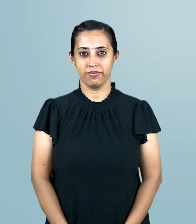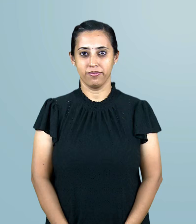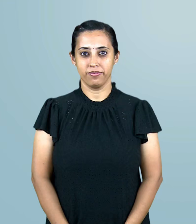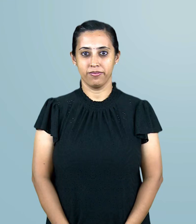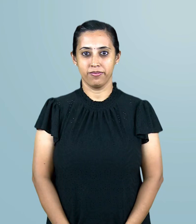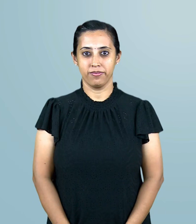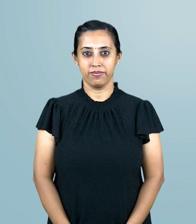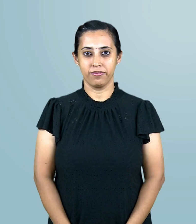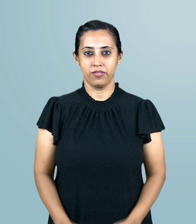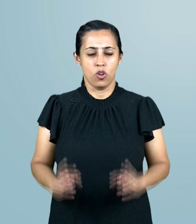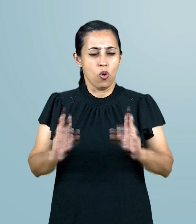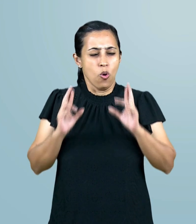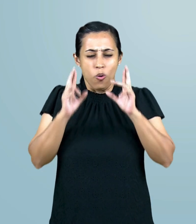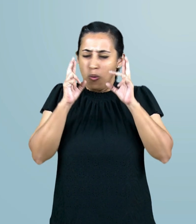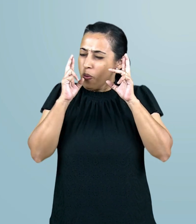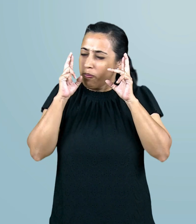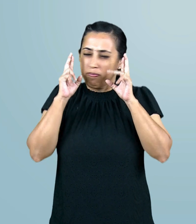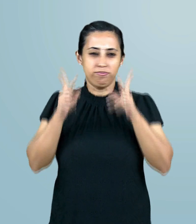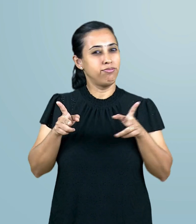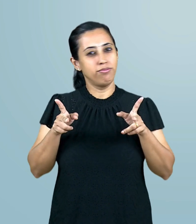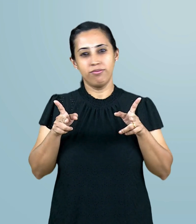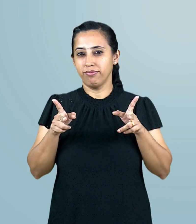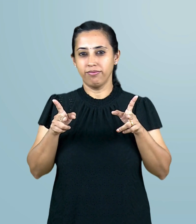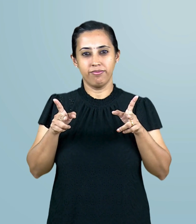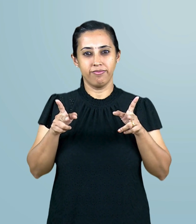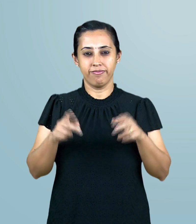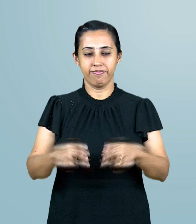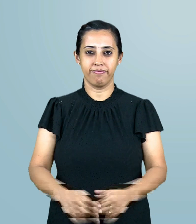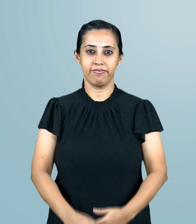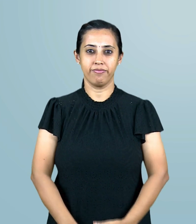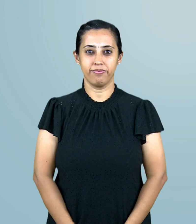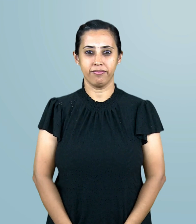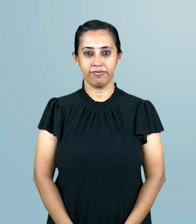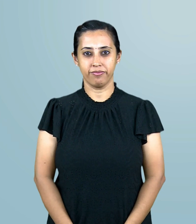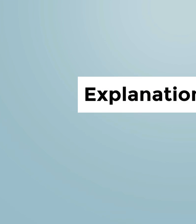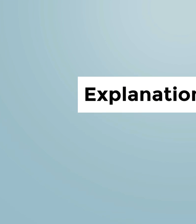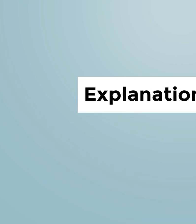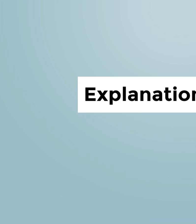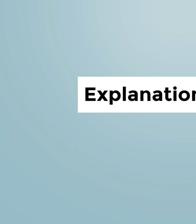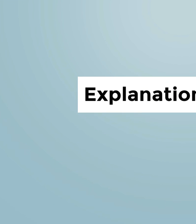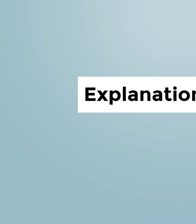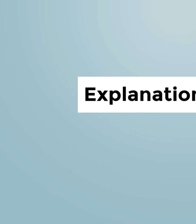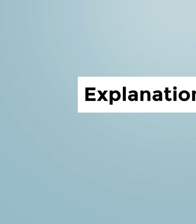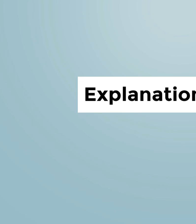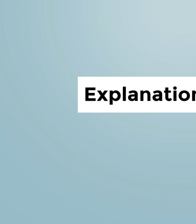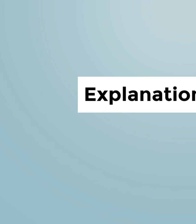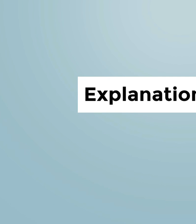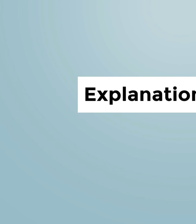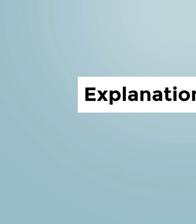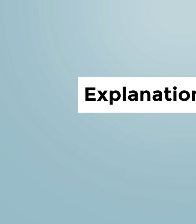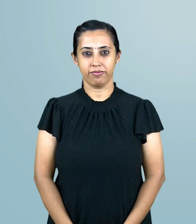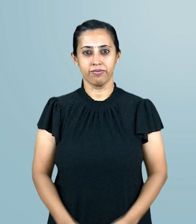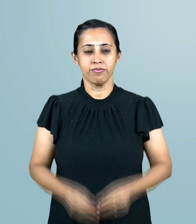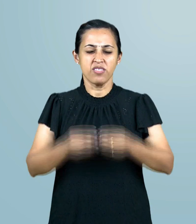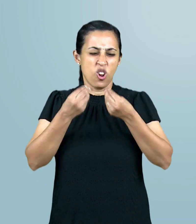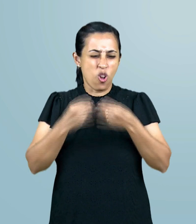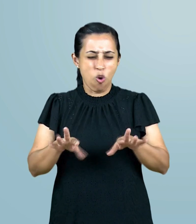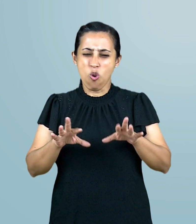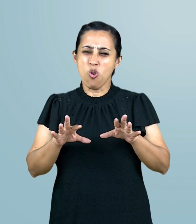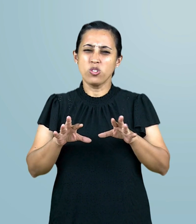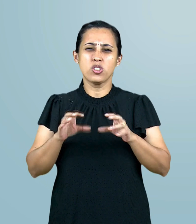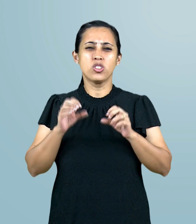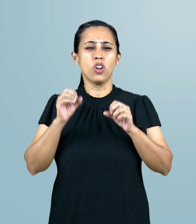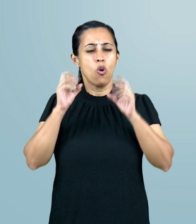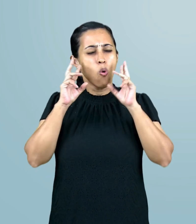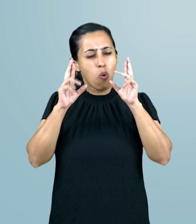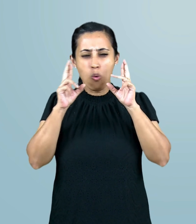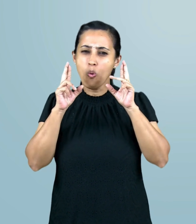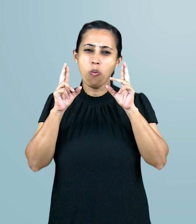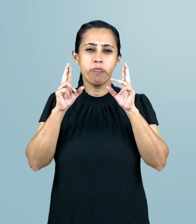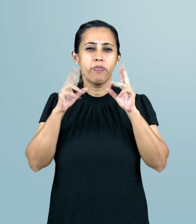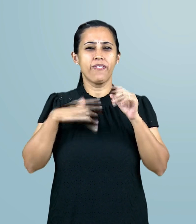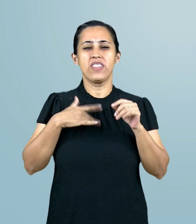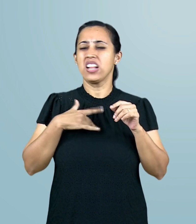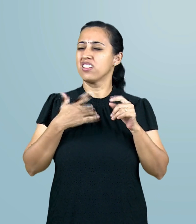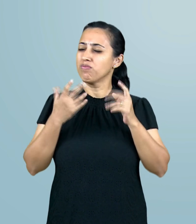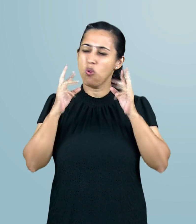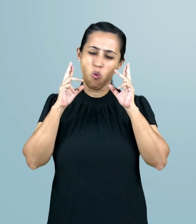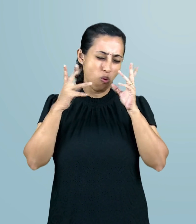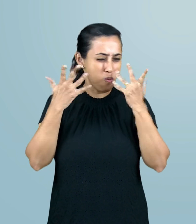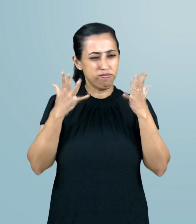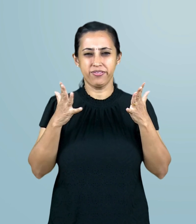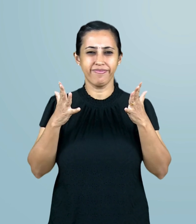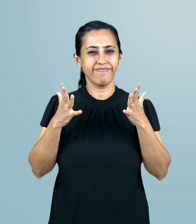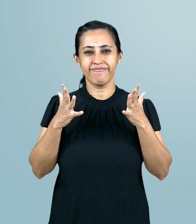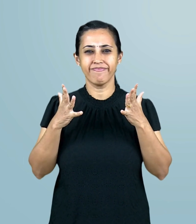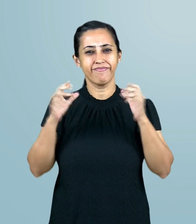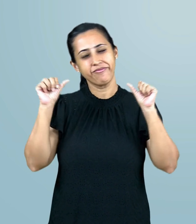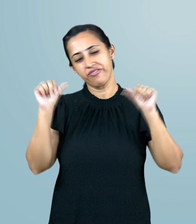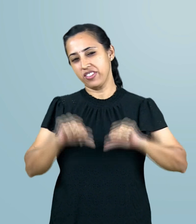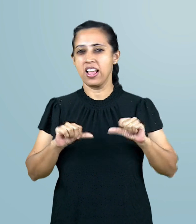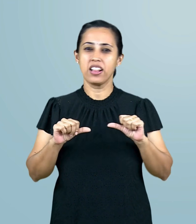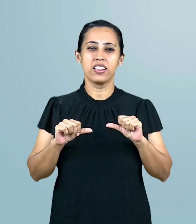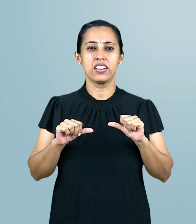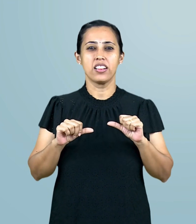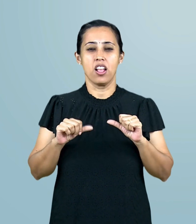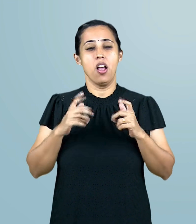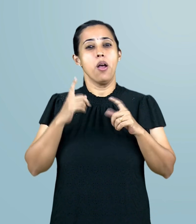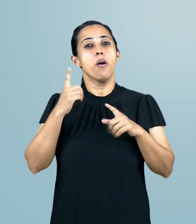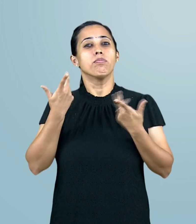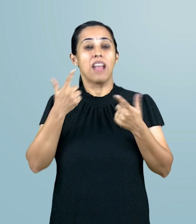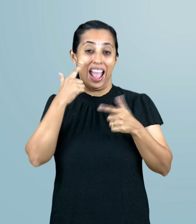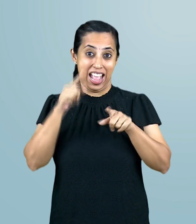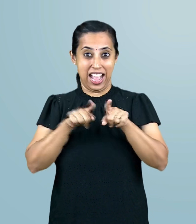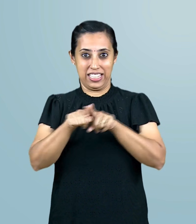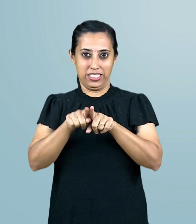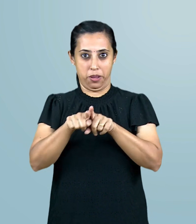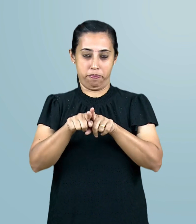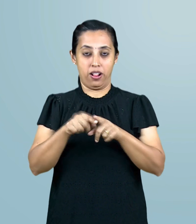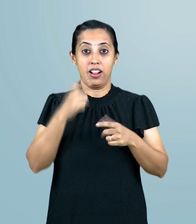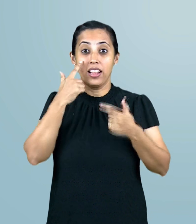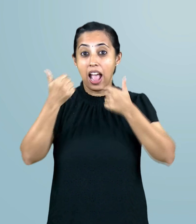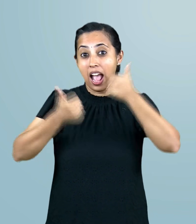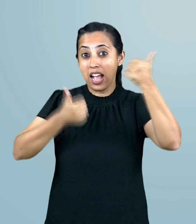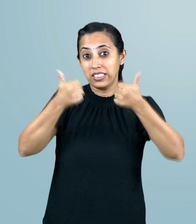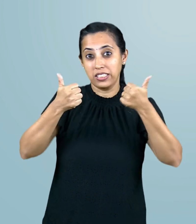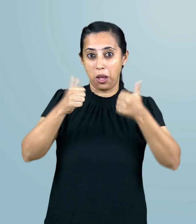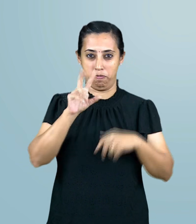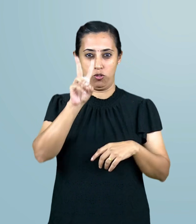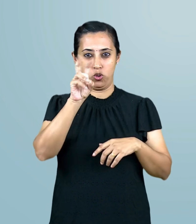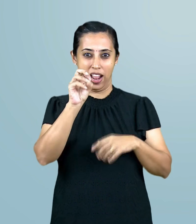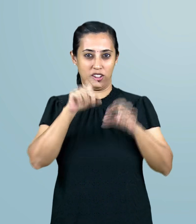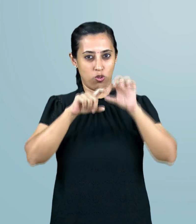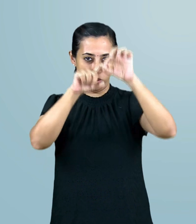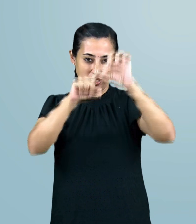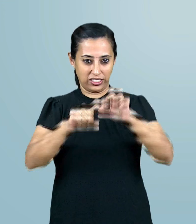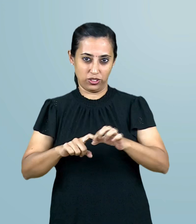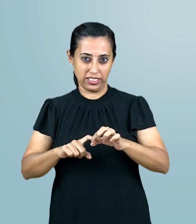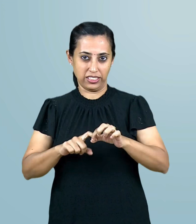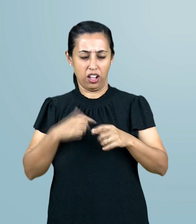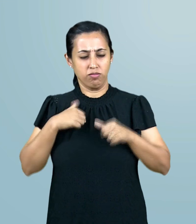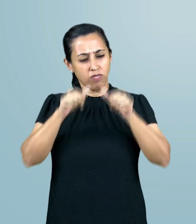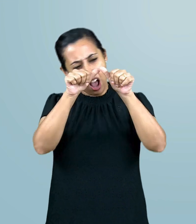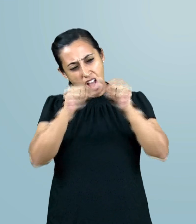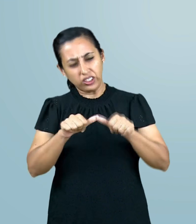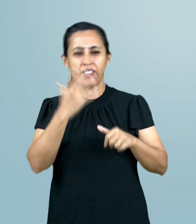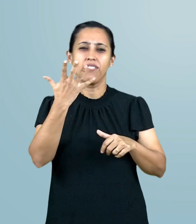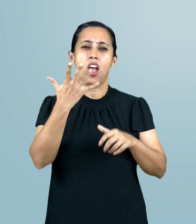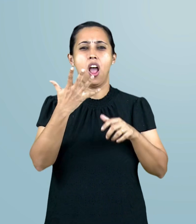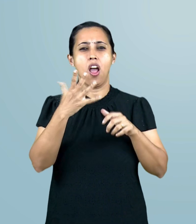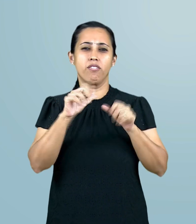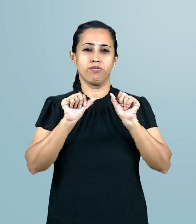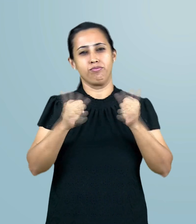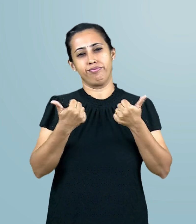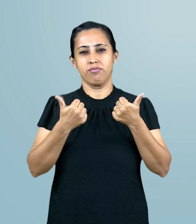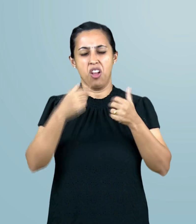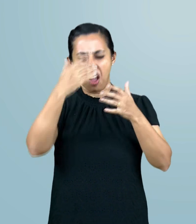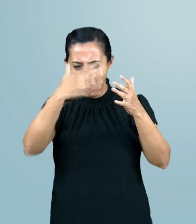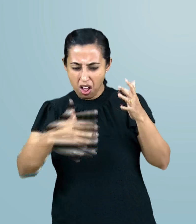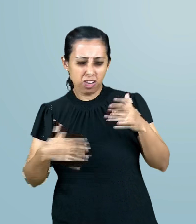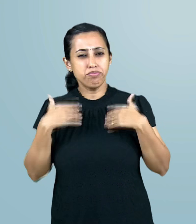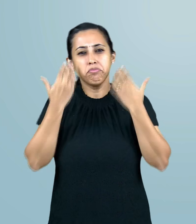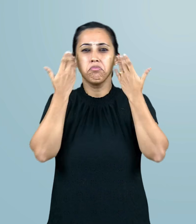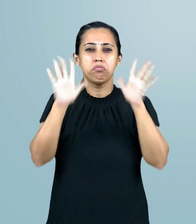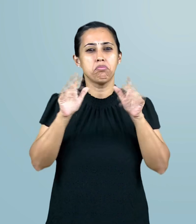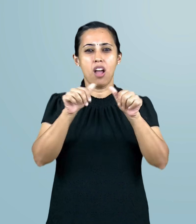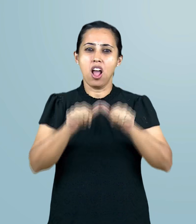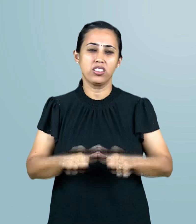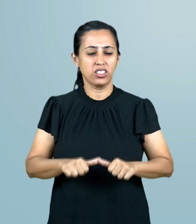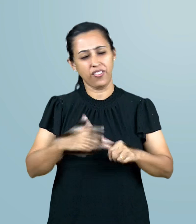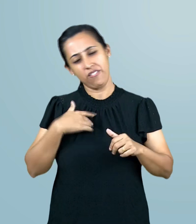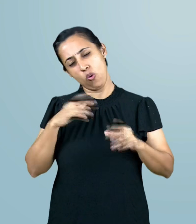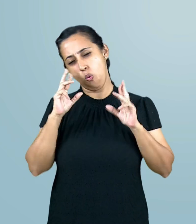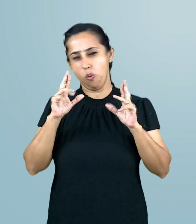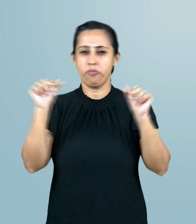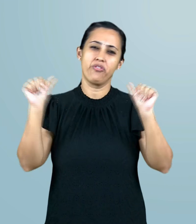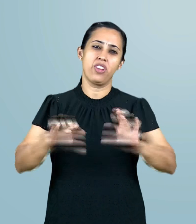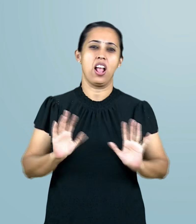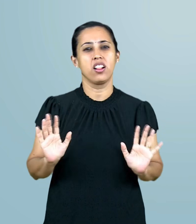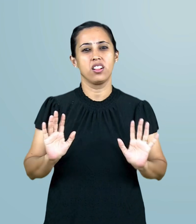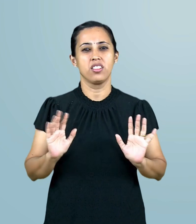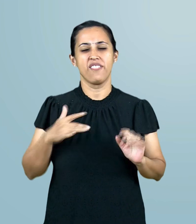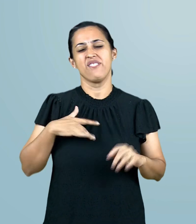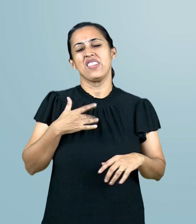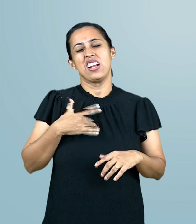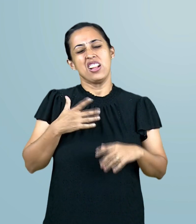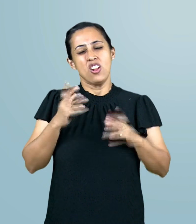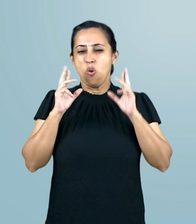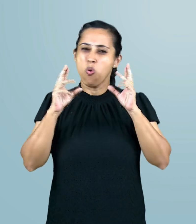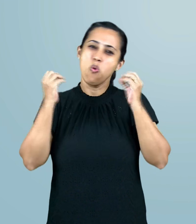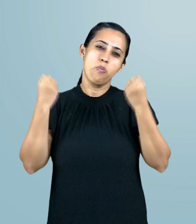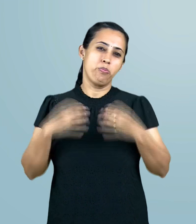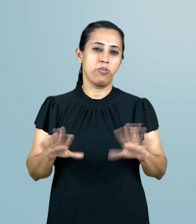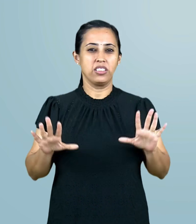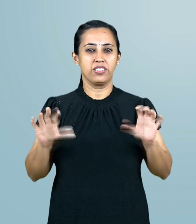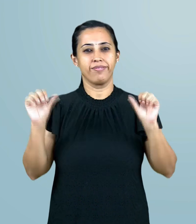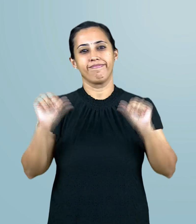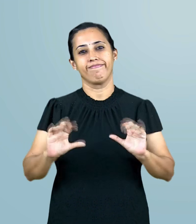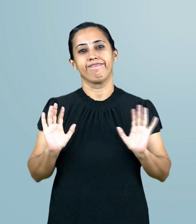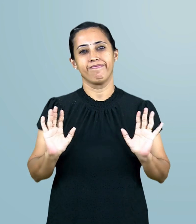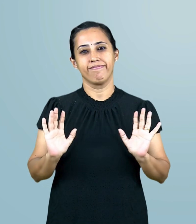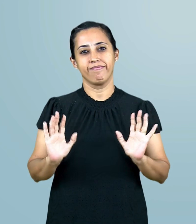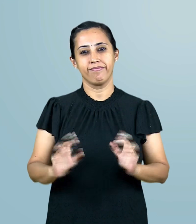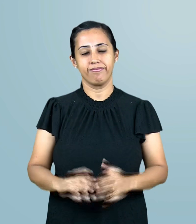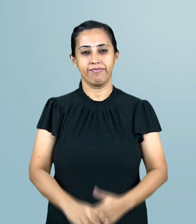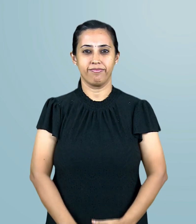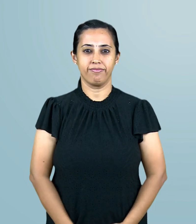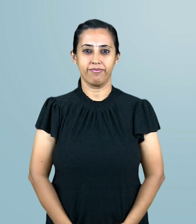Despair